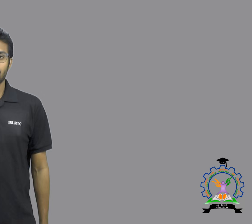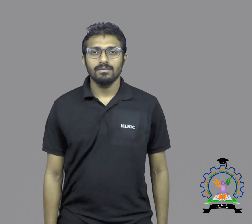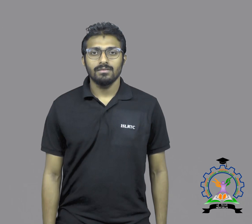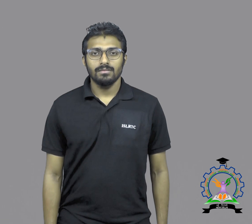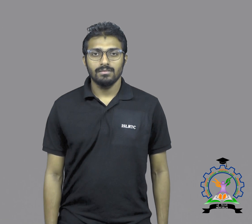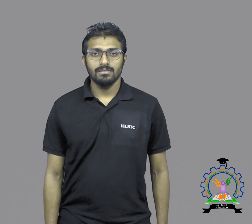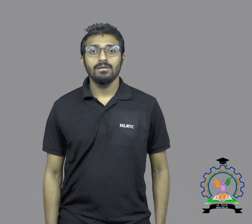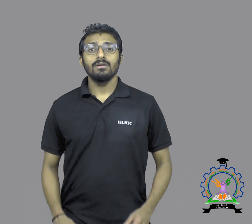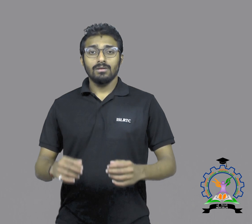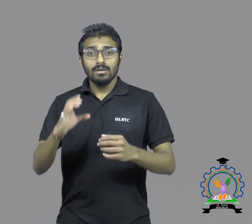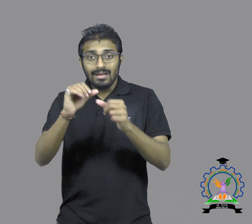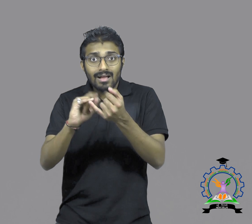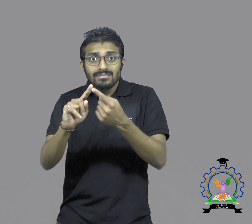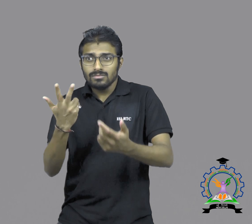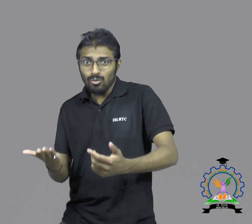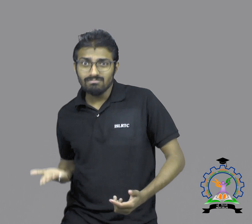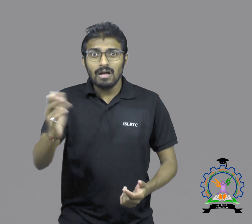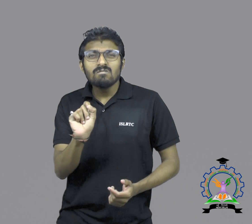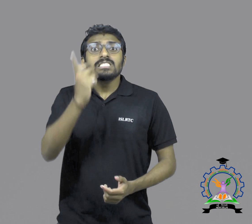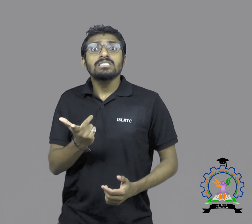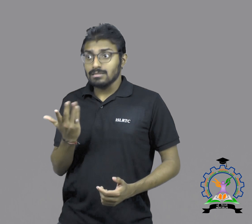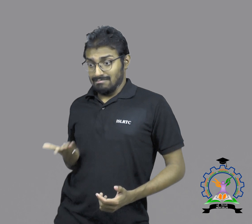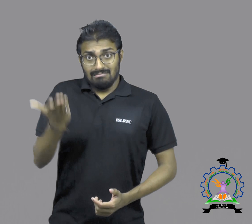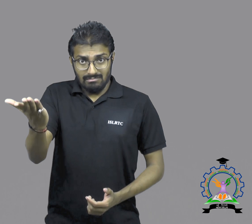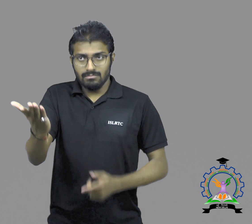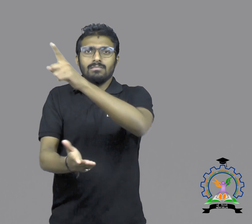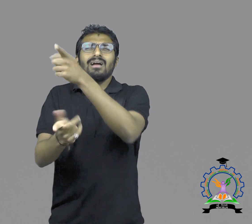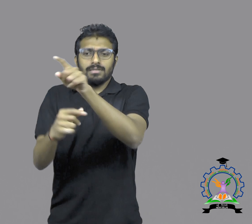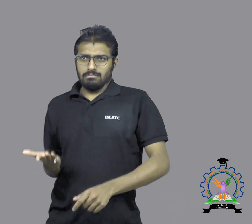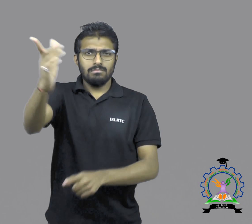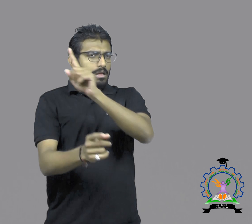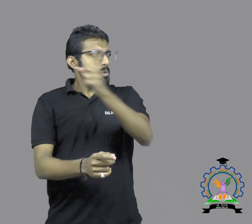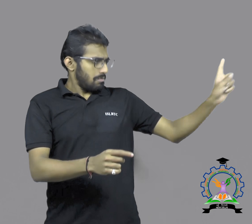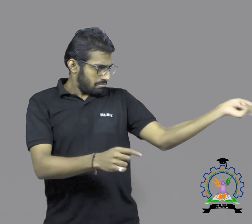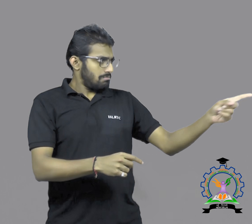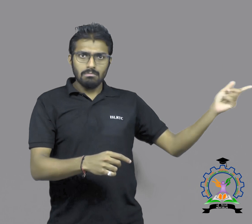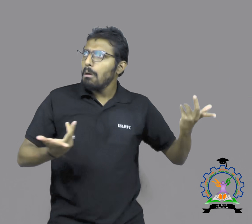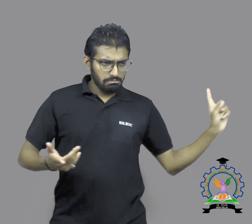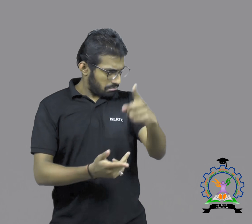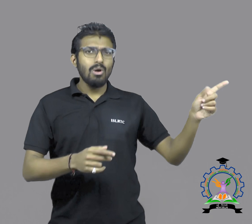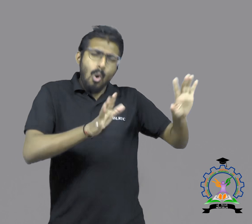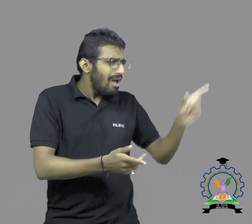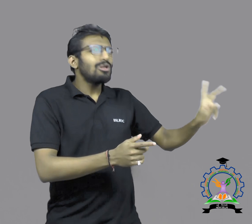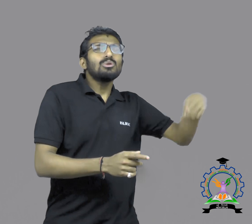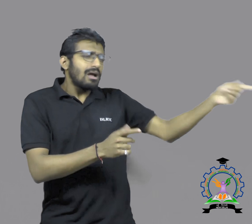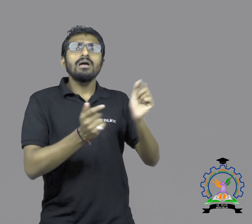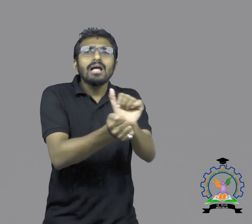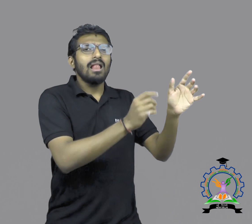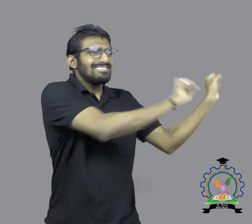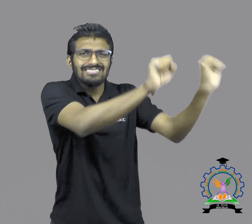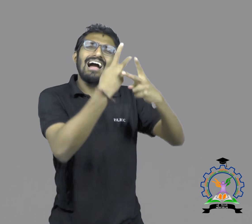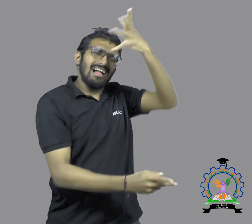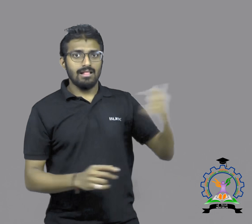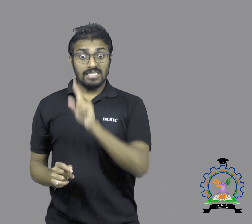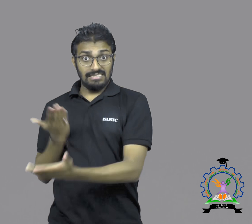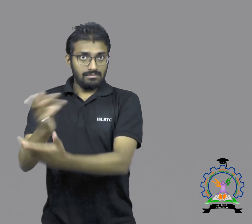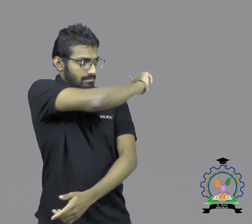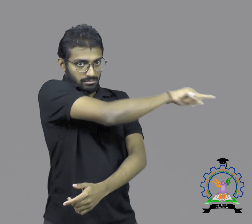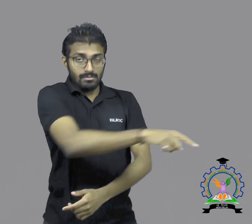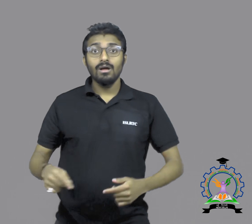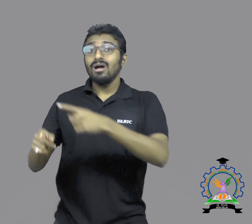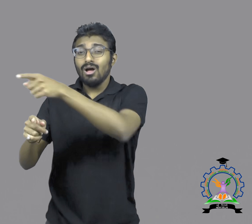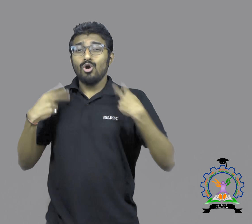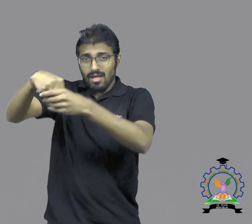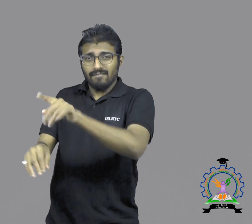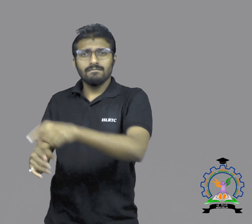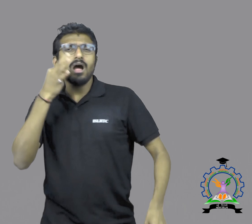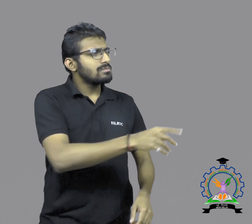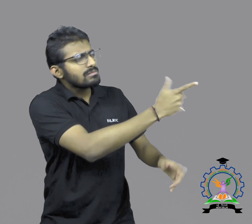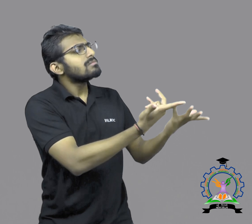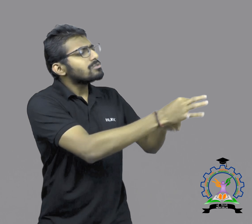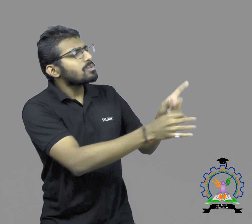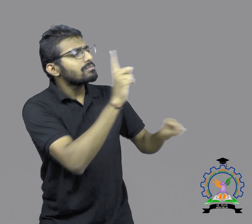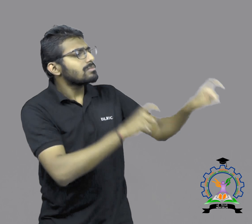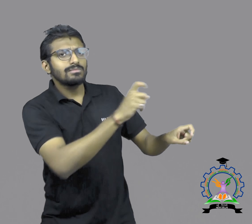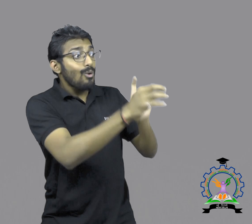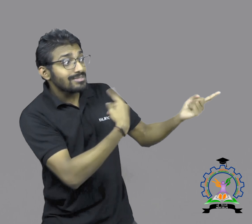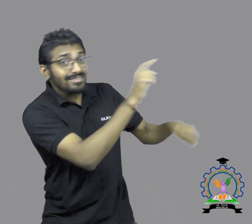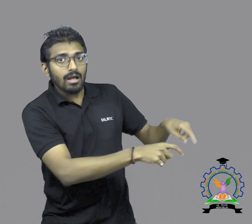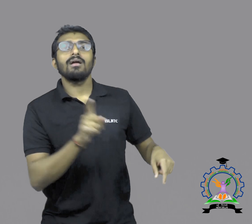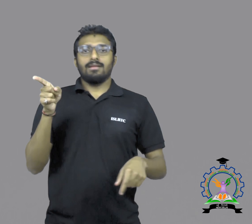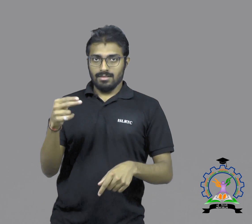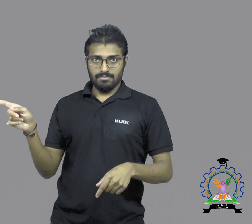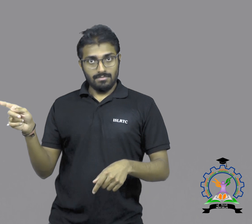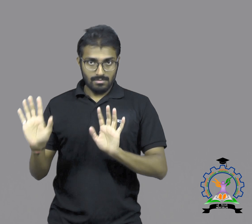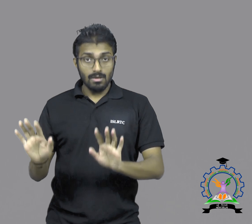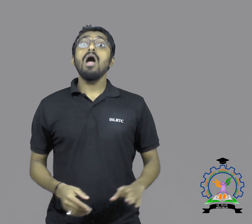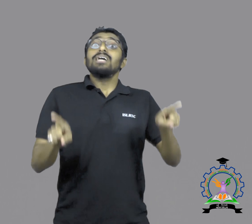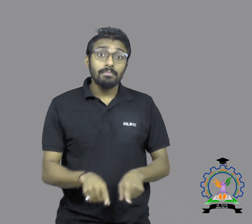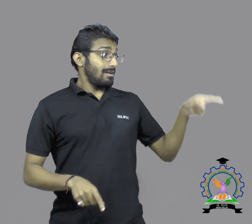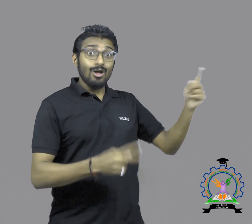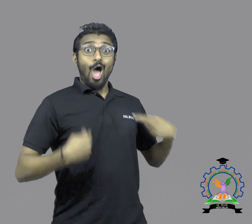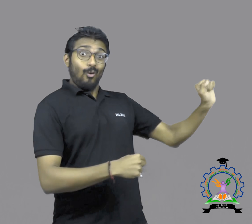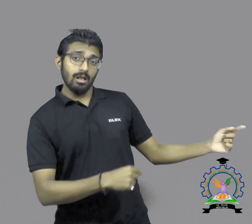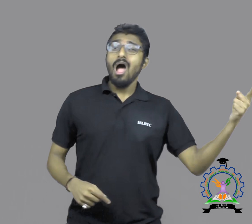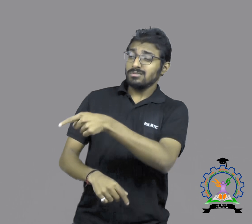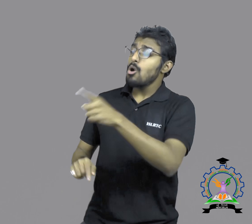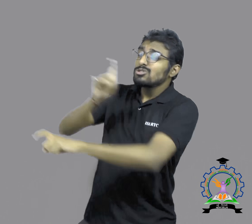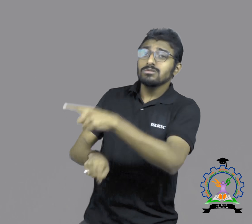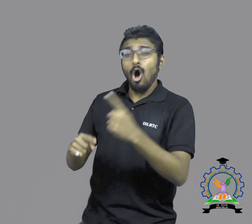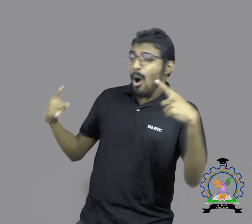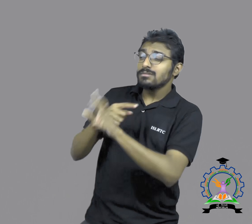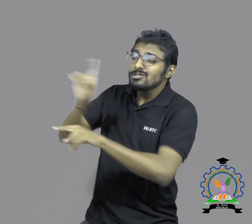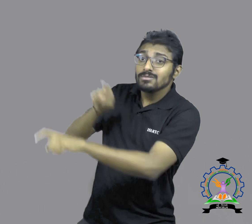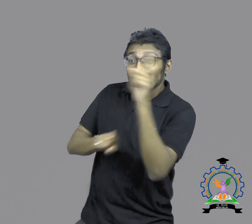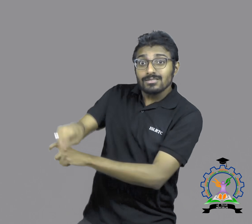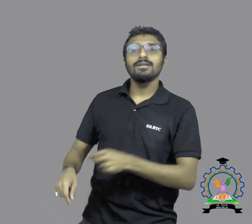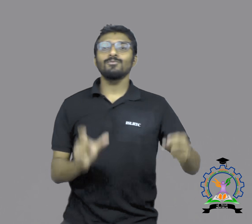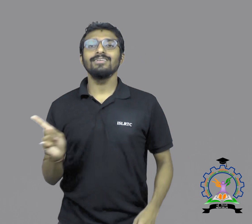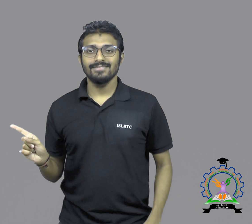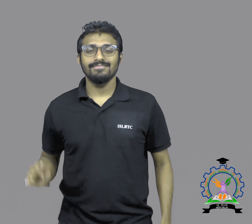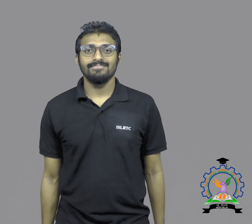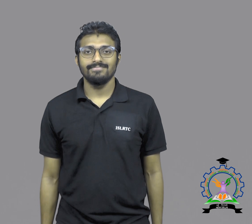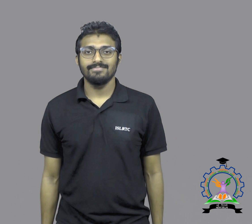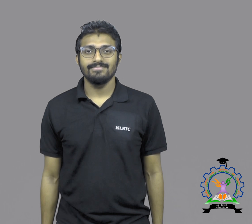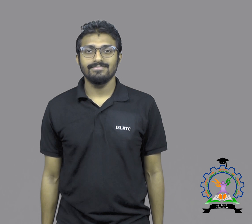Examinatin-In-Chief Cross Examination